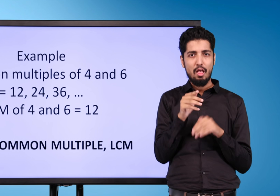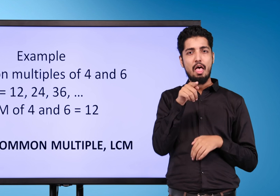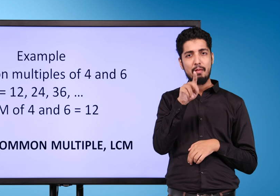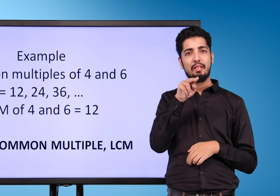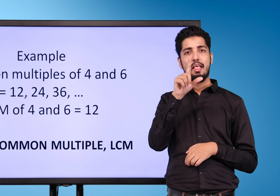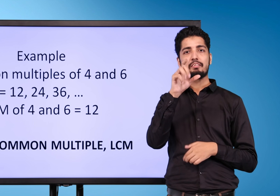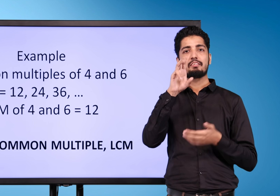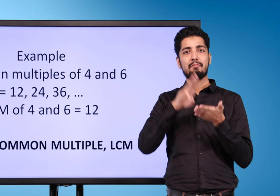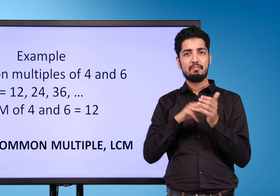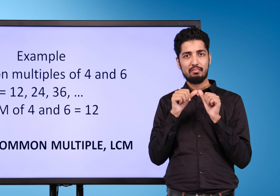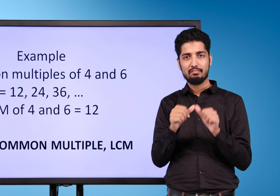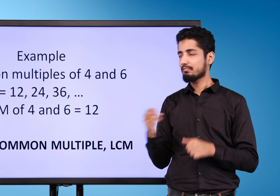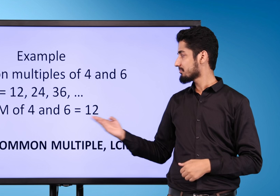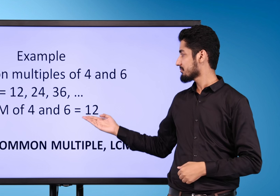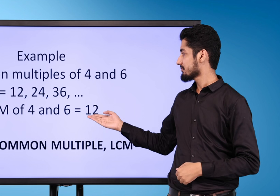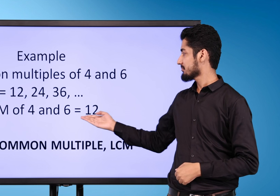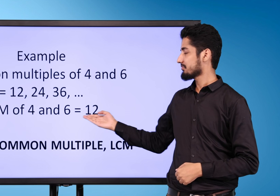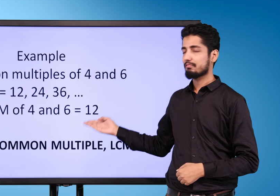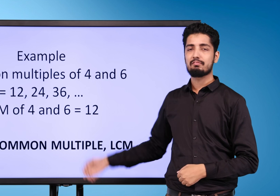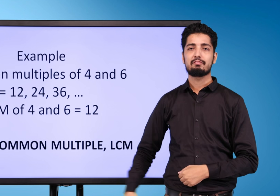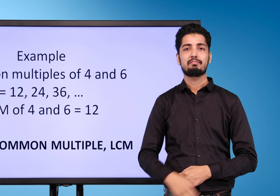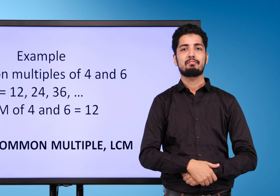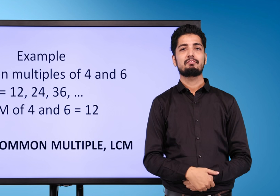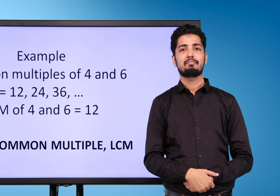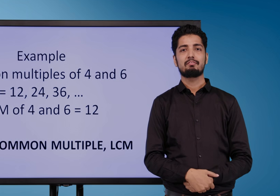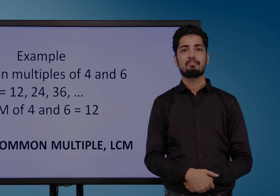The lowest common multiple is 12